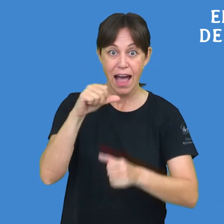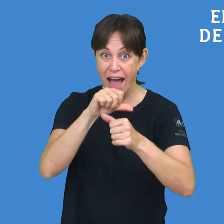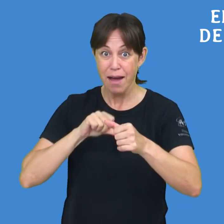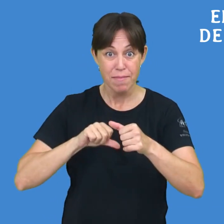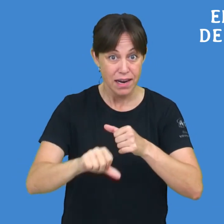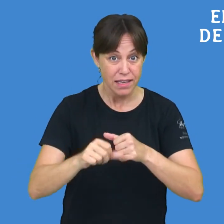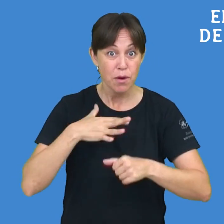a partir de